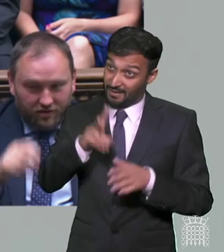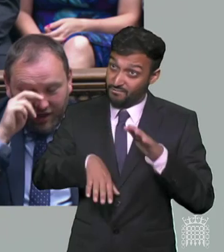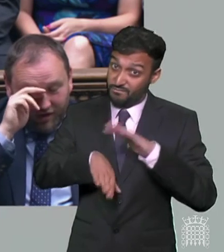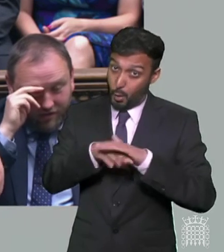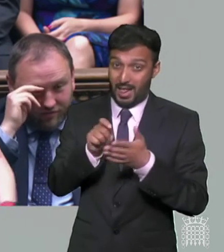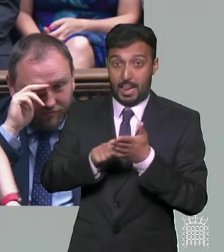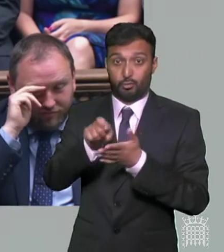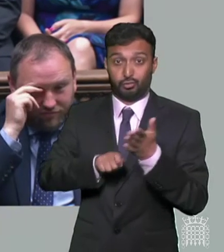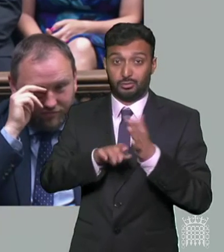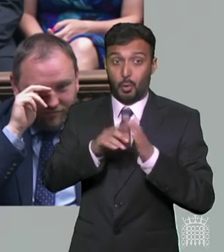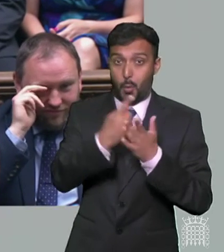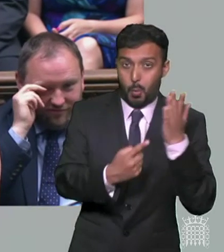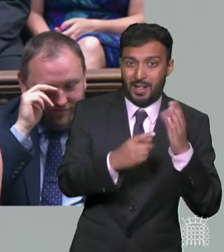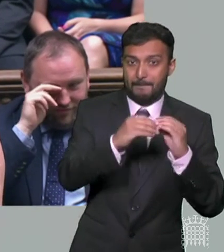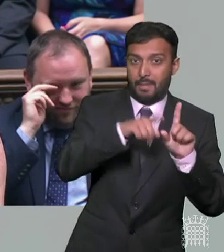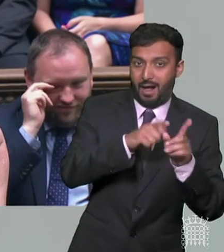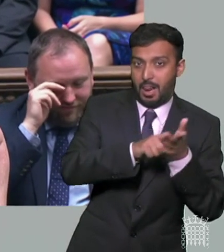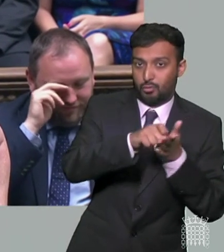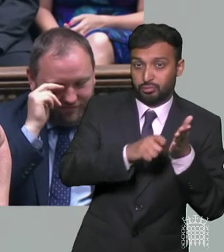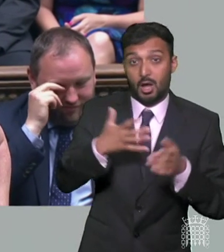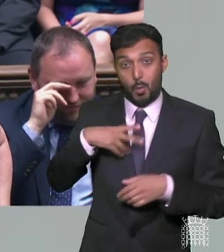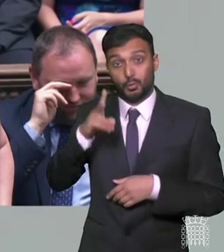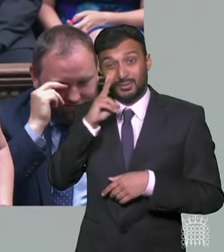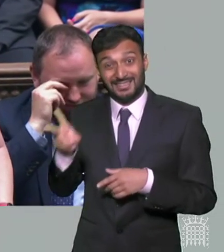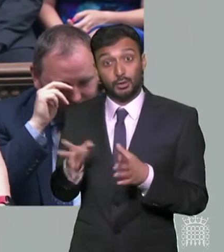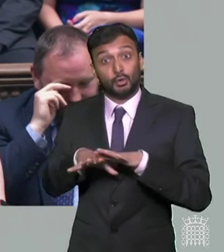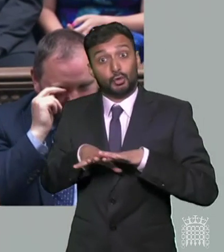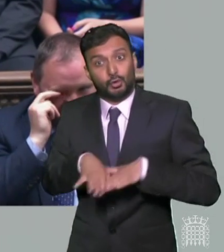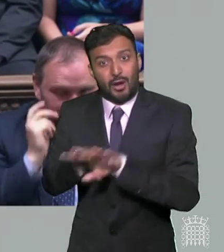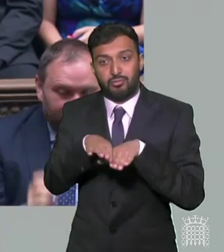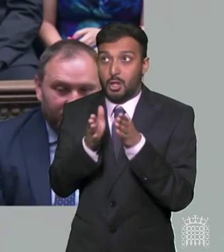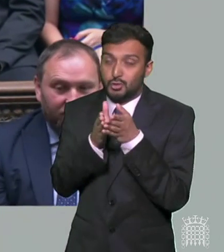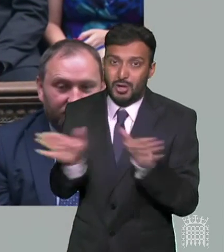Call a general election, and see where the people are.